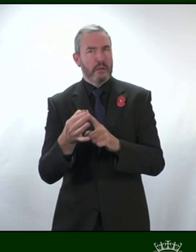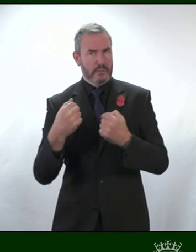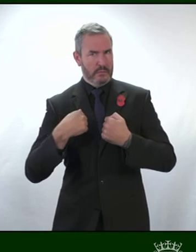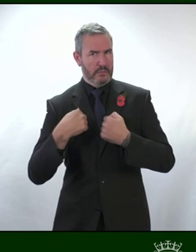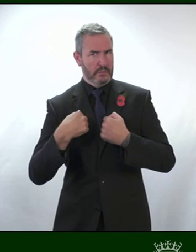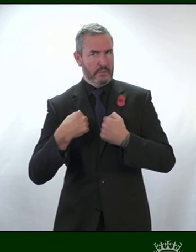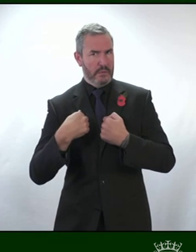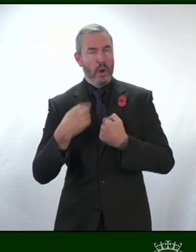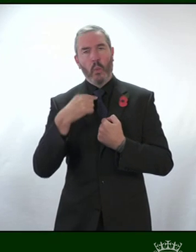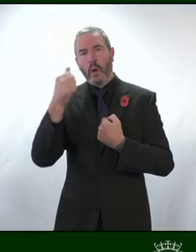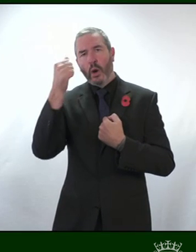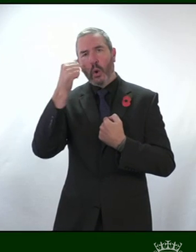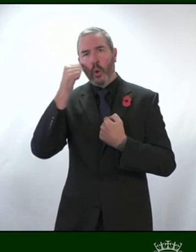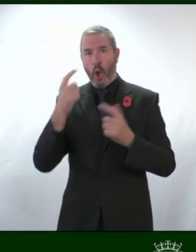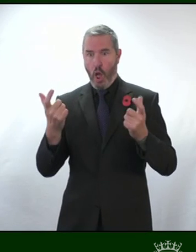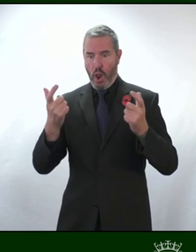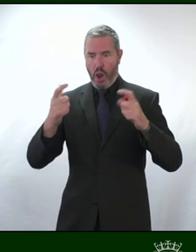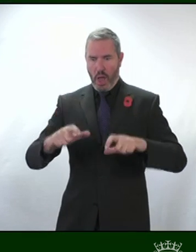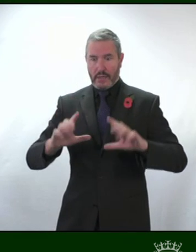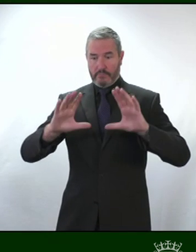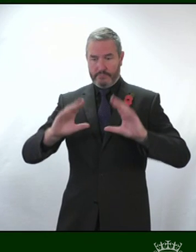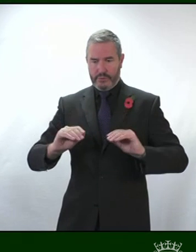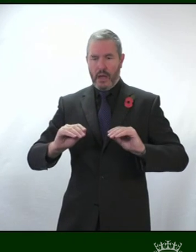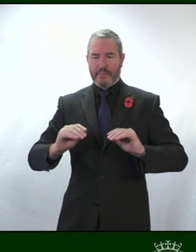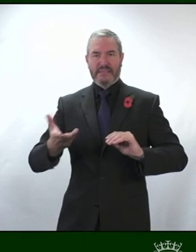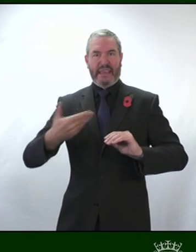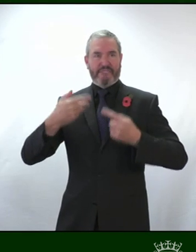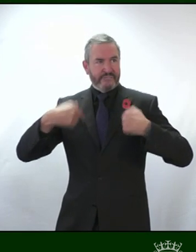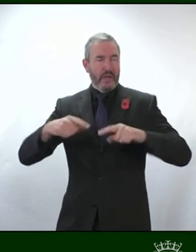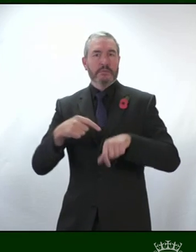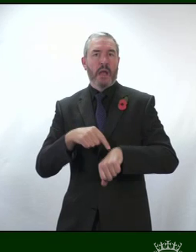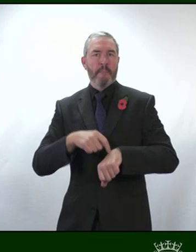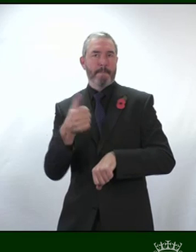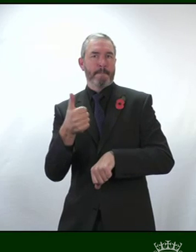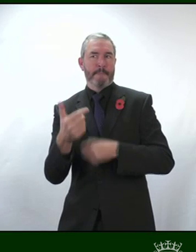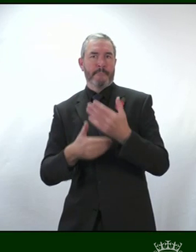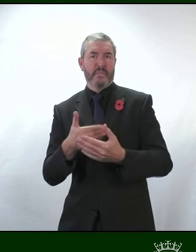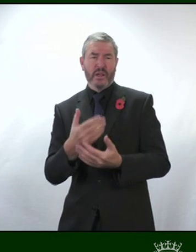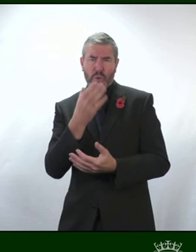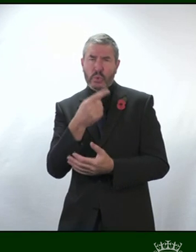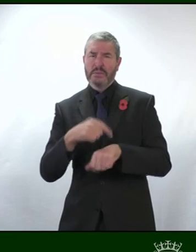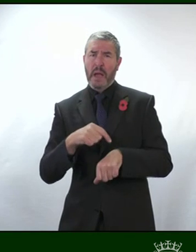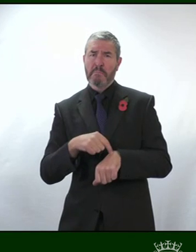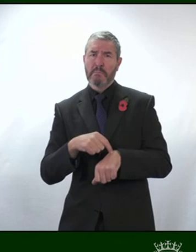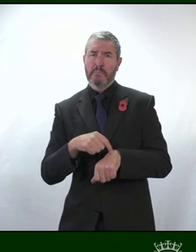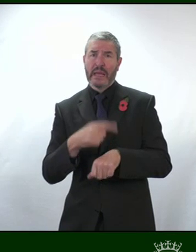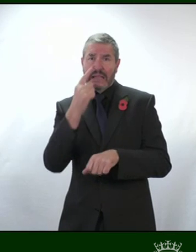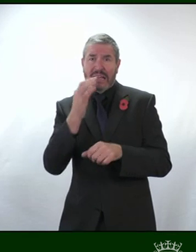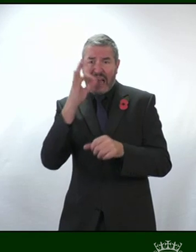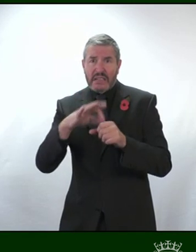The one thing we know a circuit break or lockdown does is buy time, and the Prime Minister needs to use that time to fix Test and Trace.